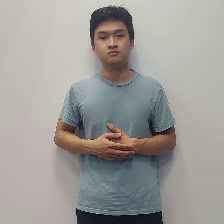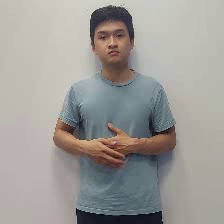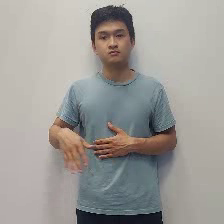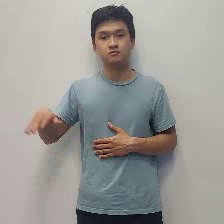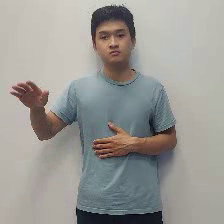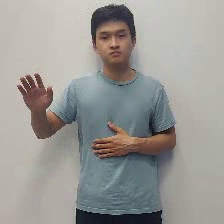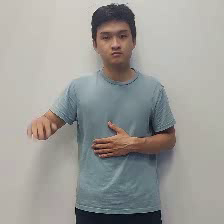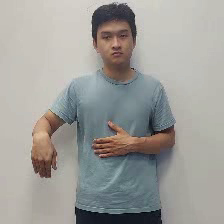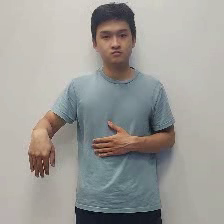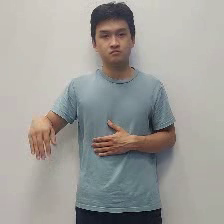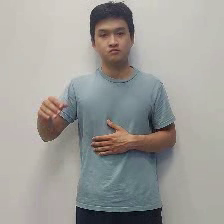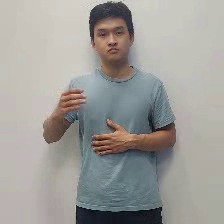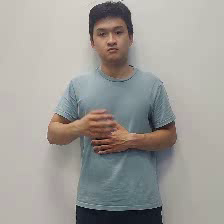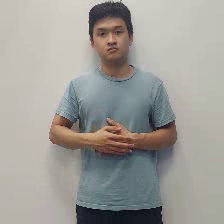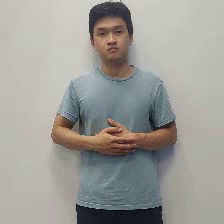Phía sau